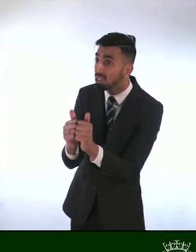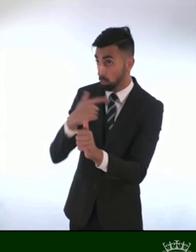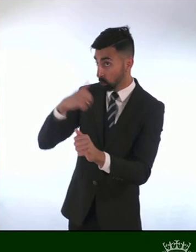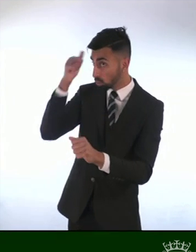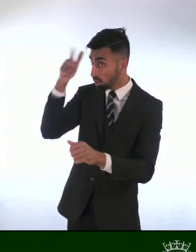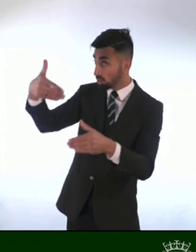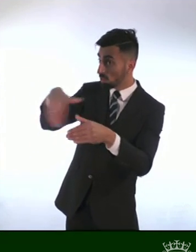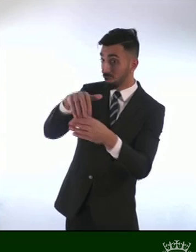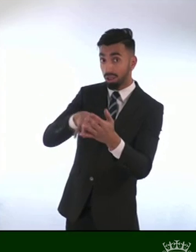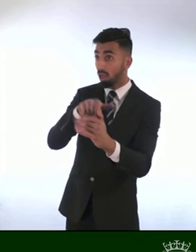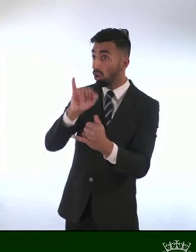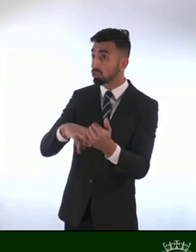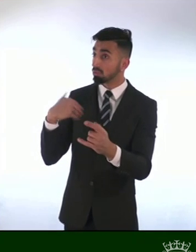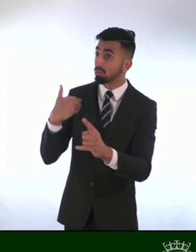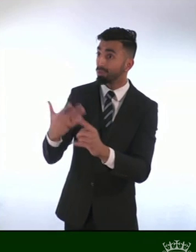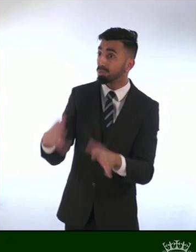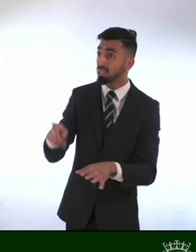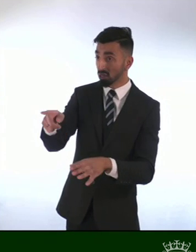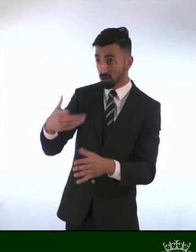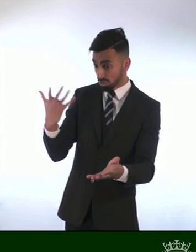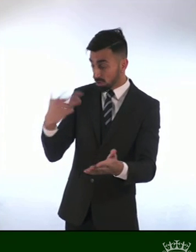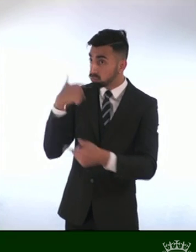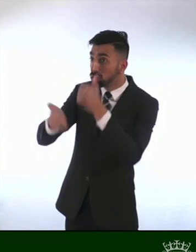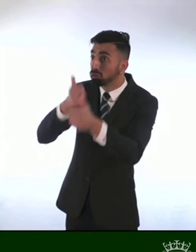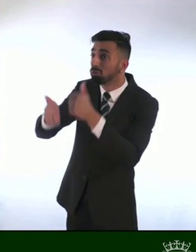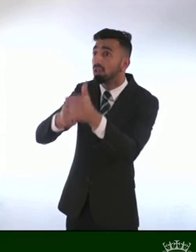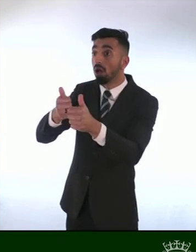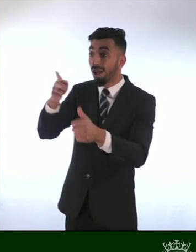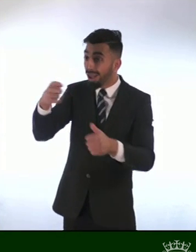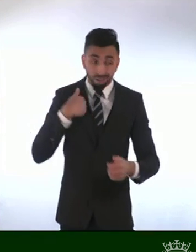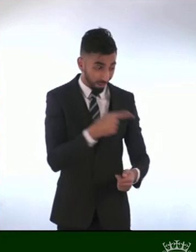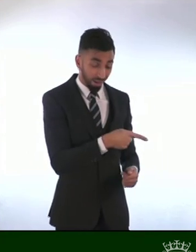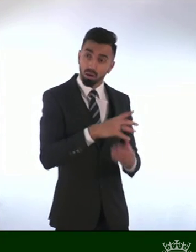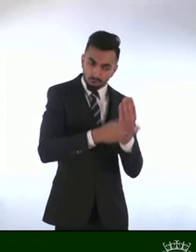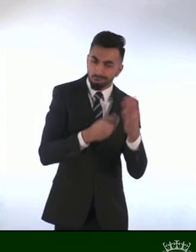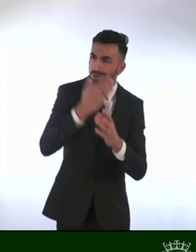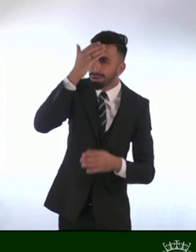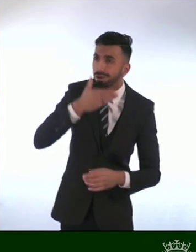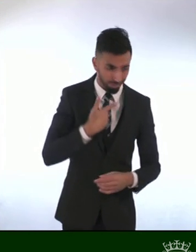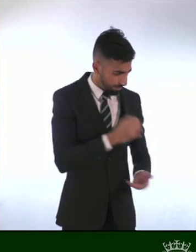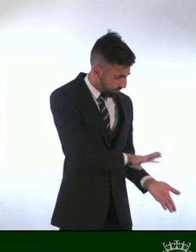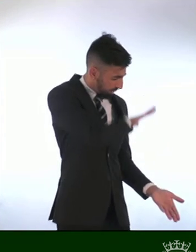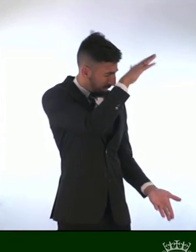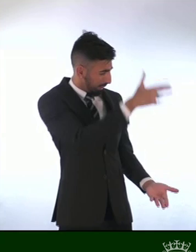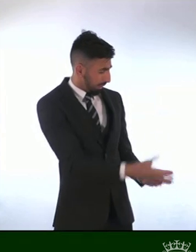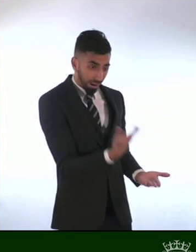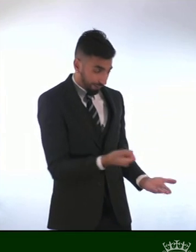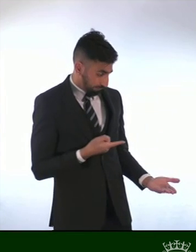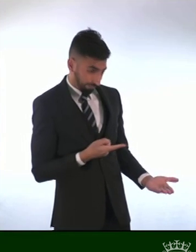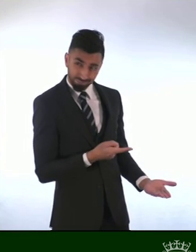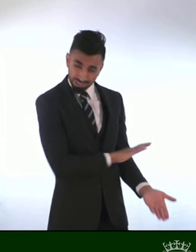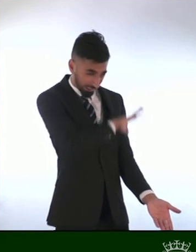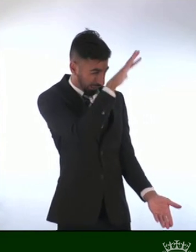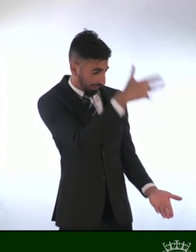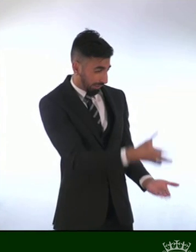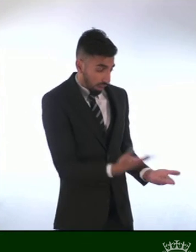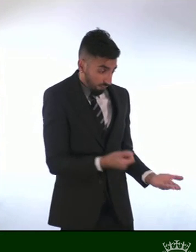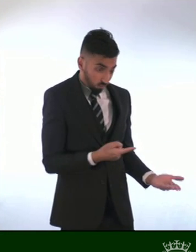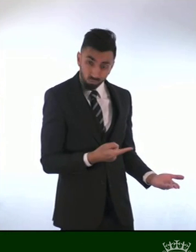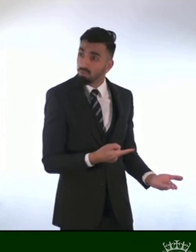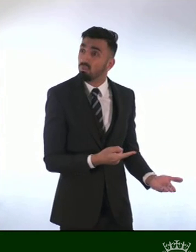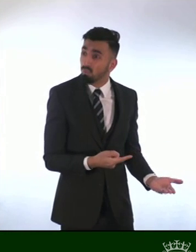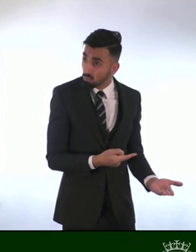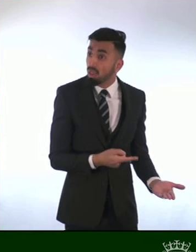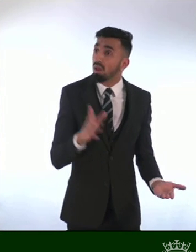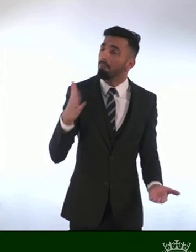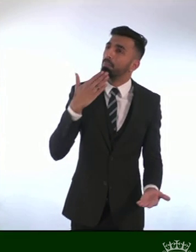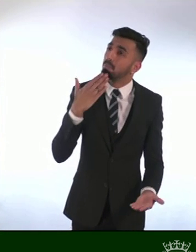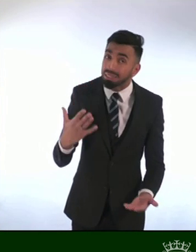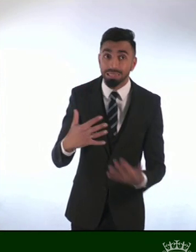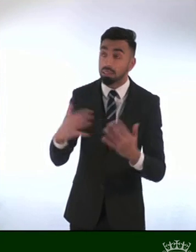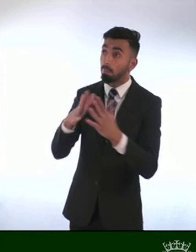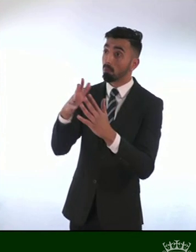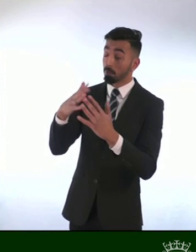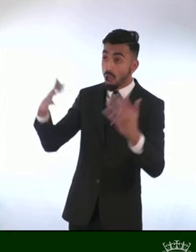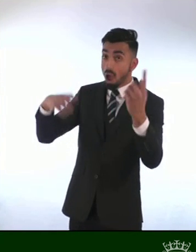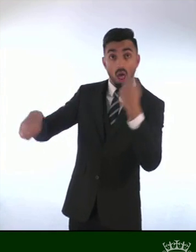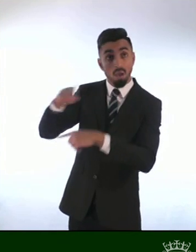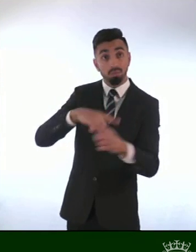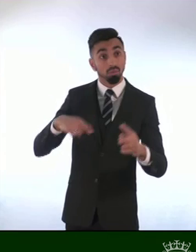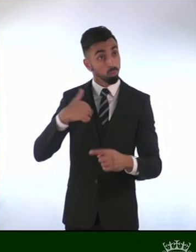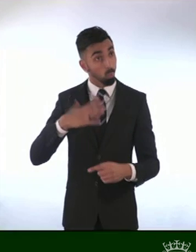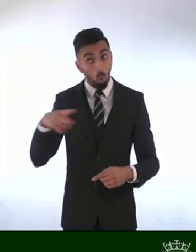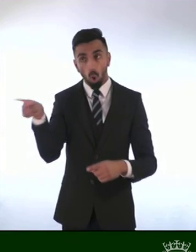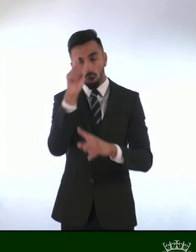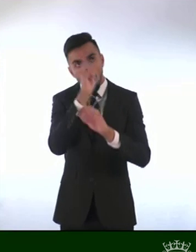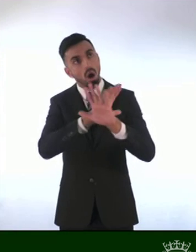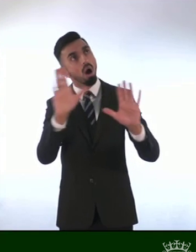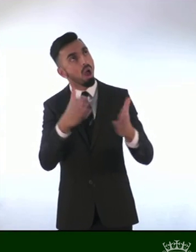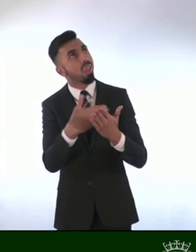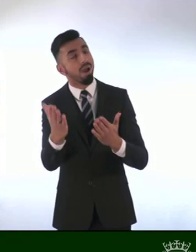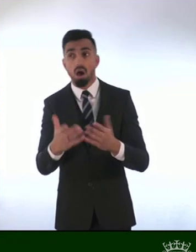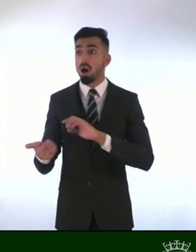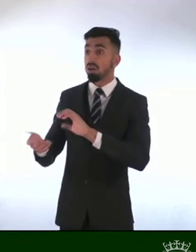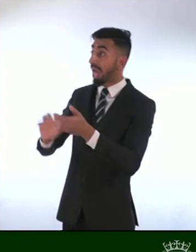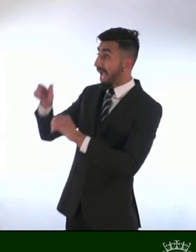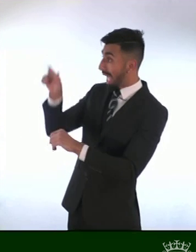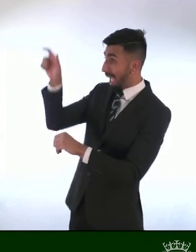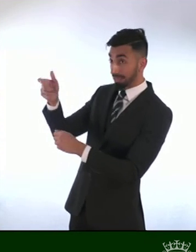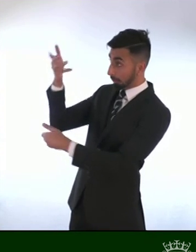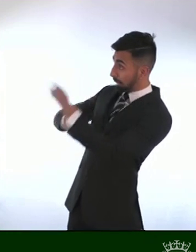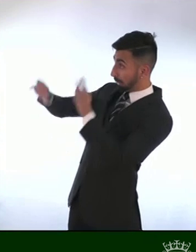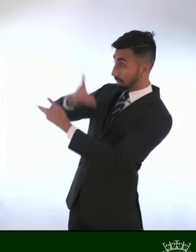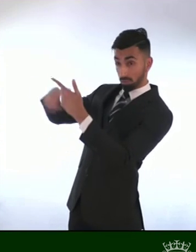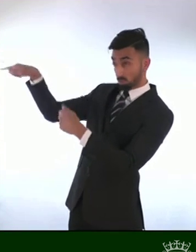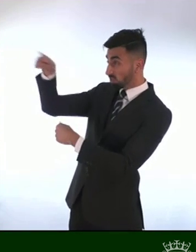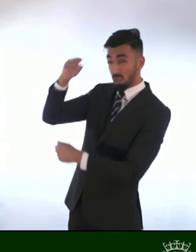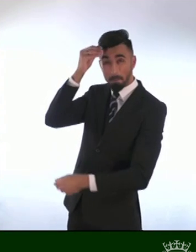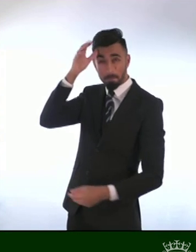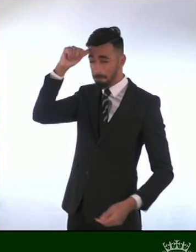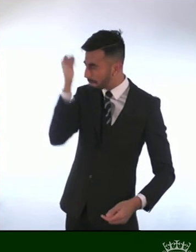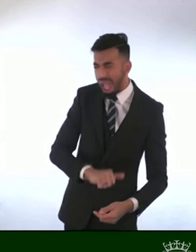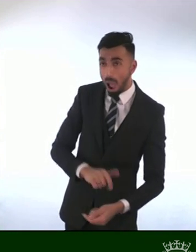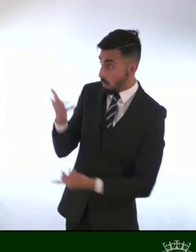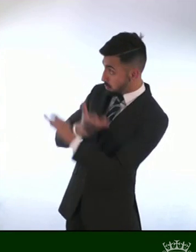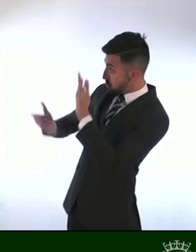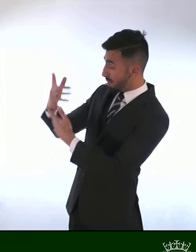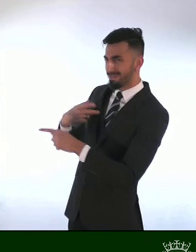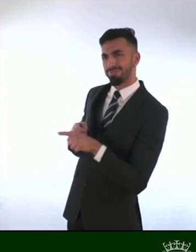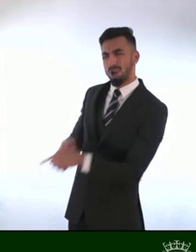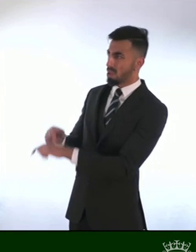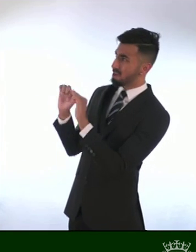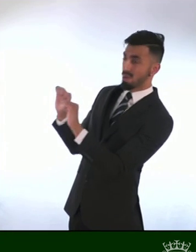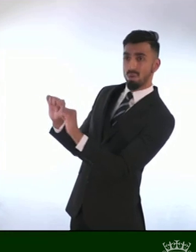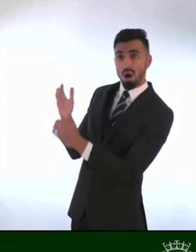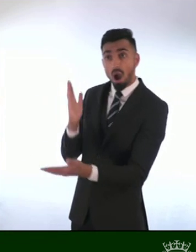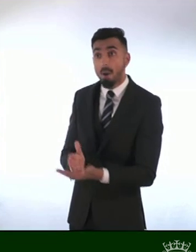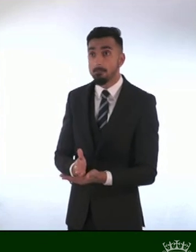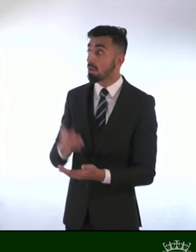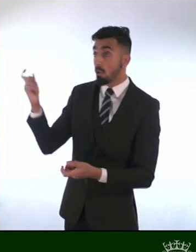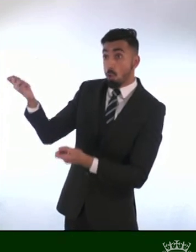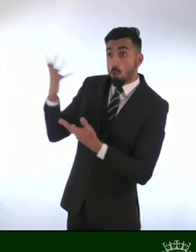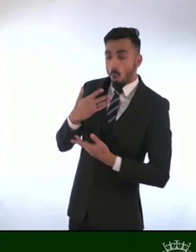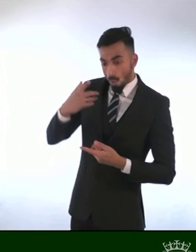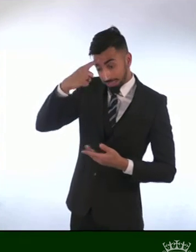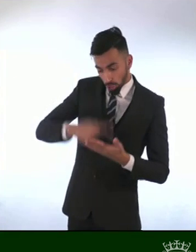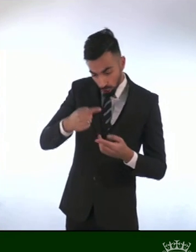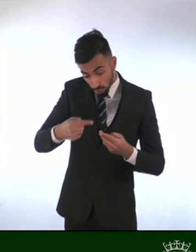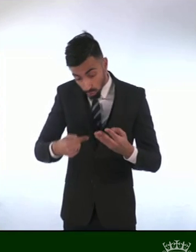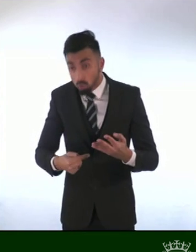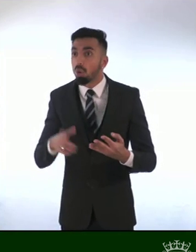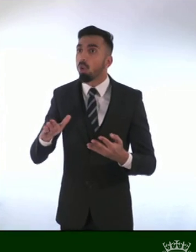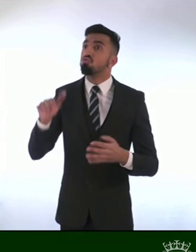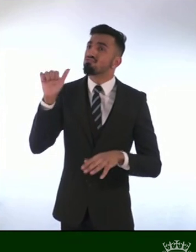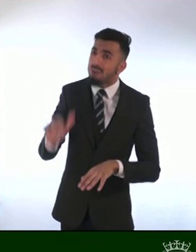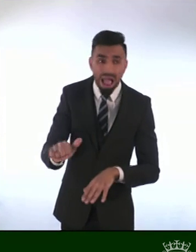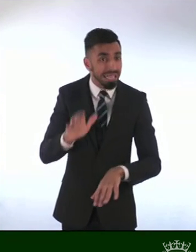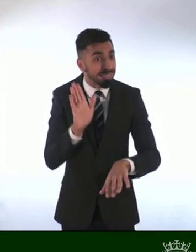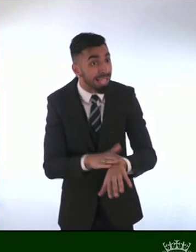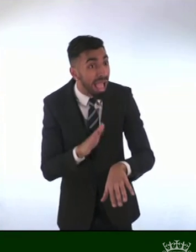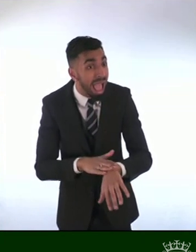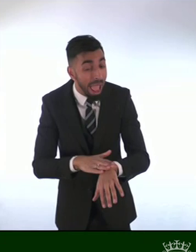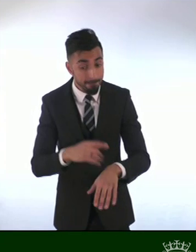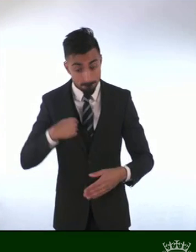I can certainly tell her that we have stockpiles of PPE equipment and that we are proceeding—it is very important for the House to understand this—in accordance with the best scientific advice, and it is the timeliness of those measures that is absolutely vital in combating the spread of the epidemic, and indeed that is how we save lives.